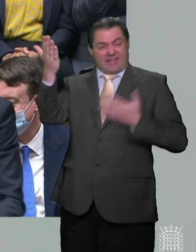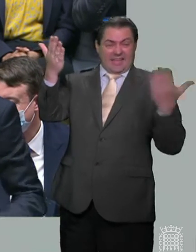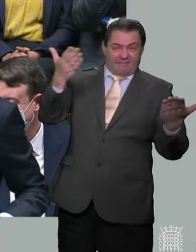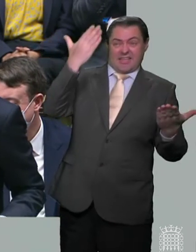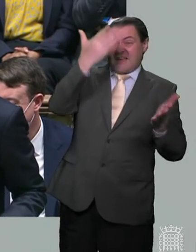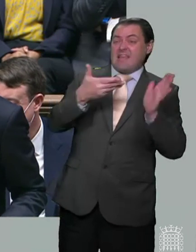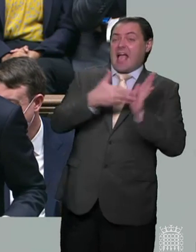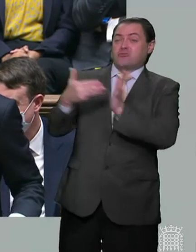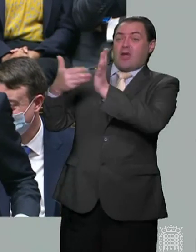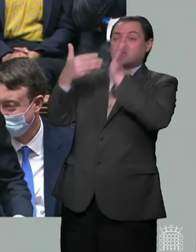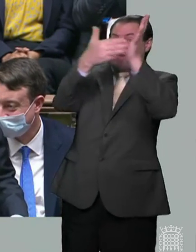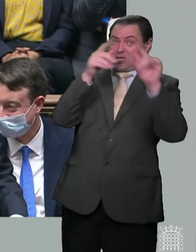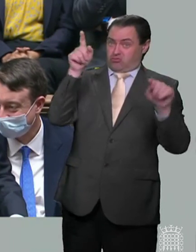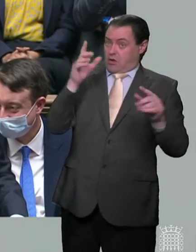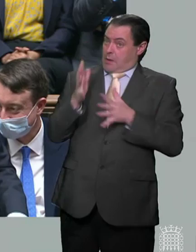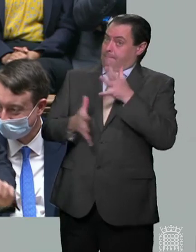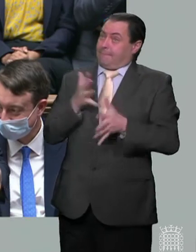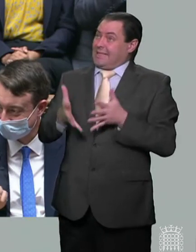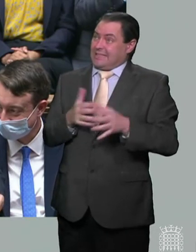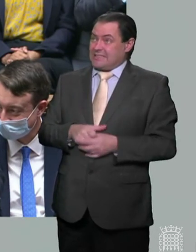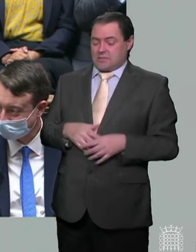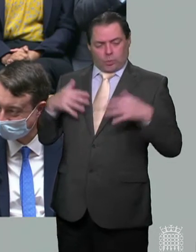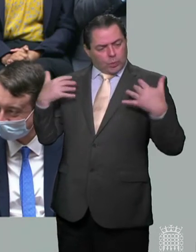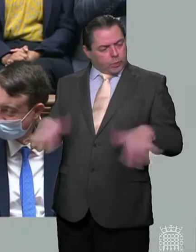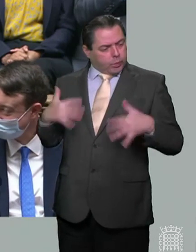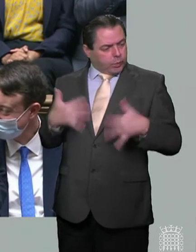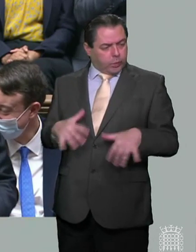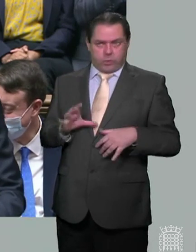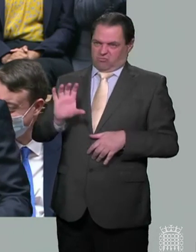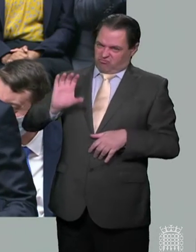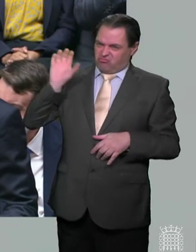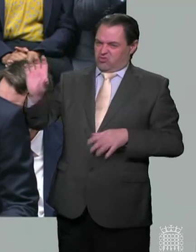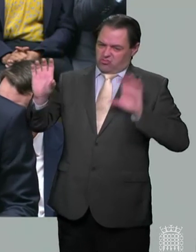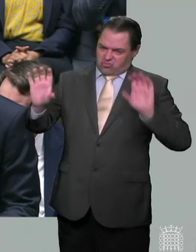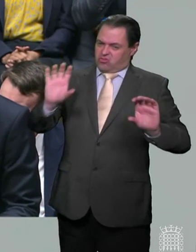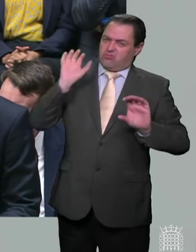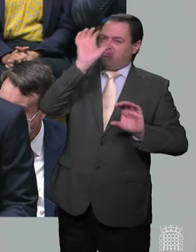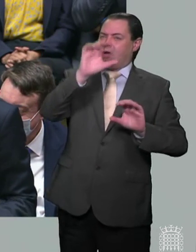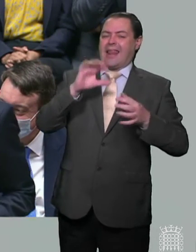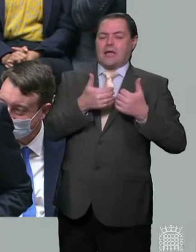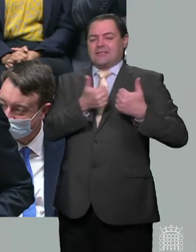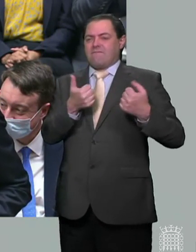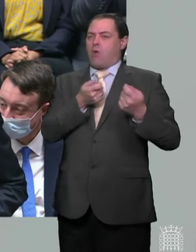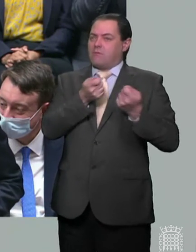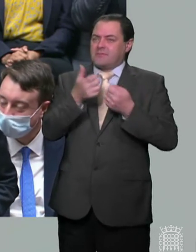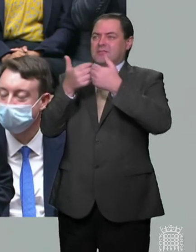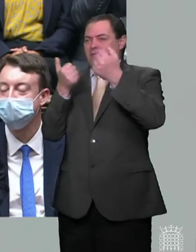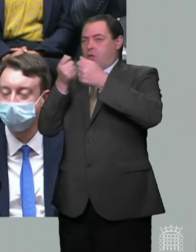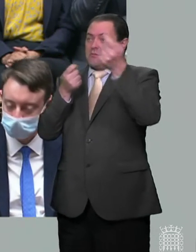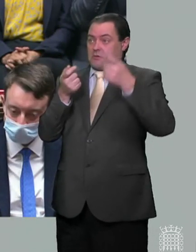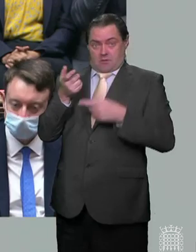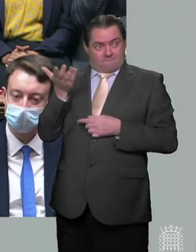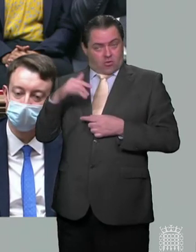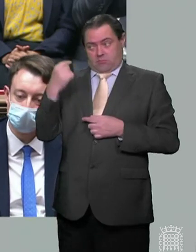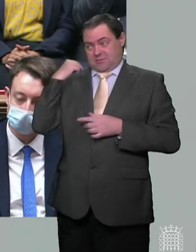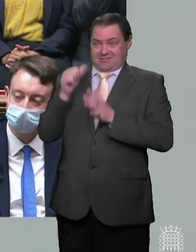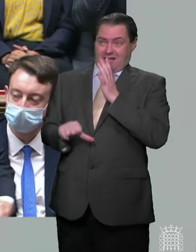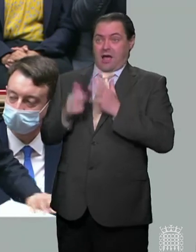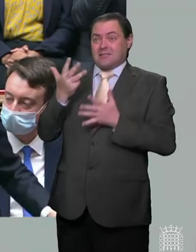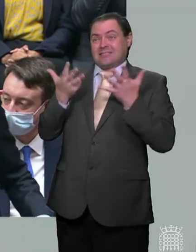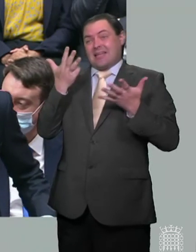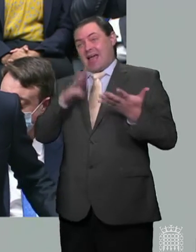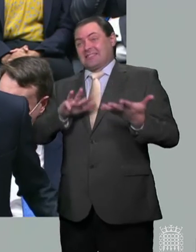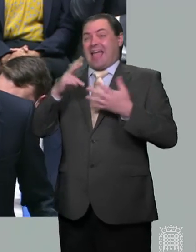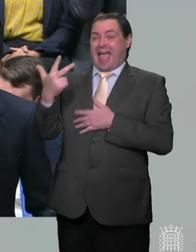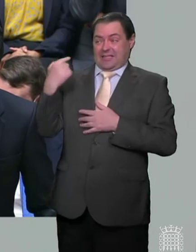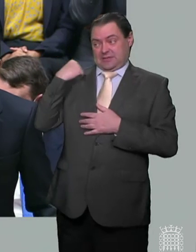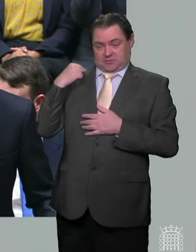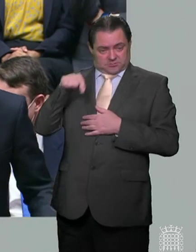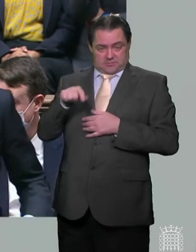This delivers, in real terms, the largest block grants for the devolved Administrations since the devolution settlements of 1998.